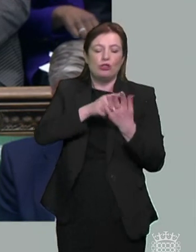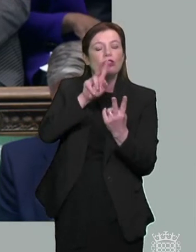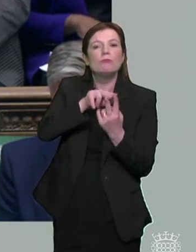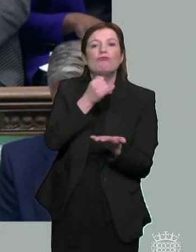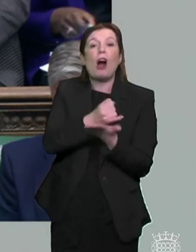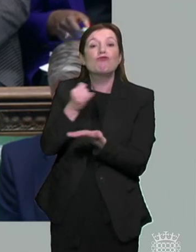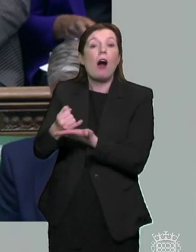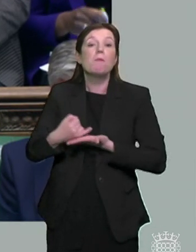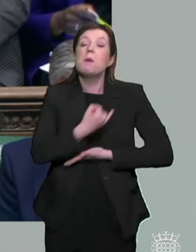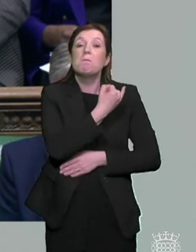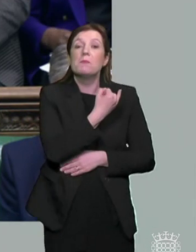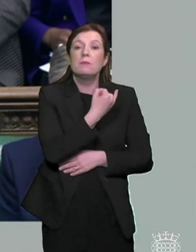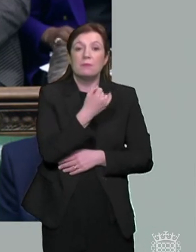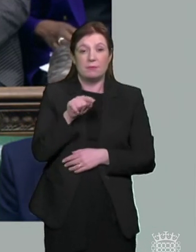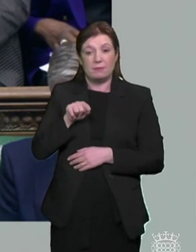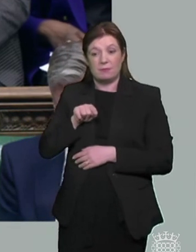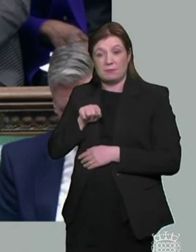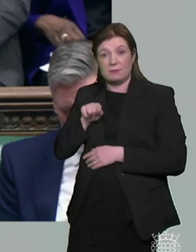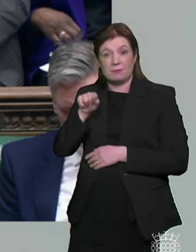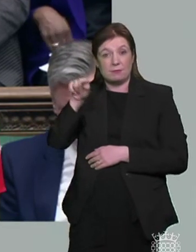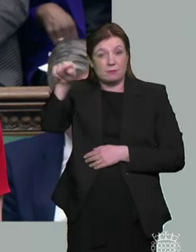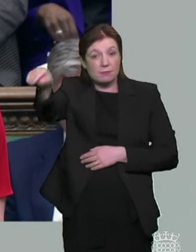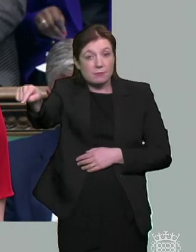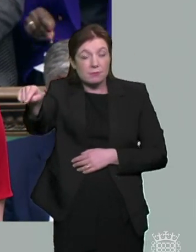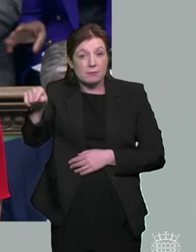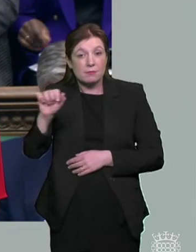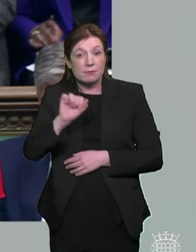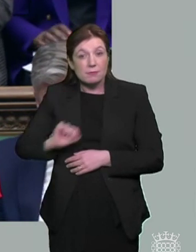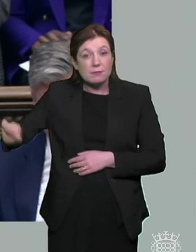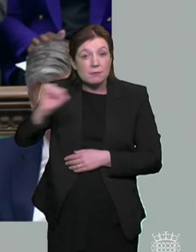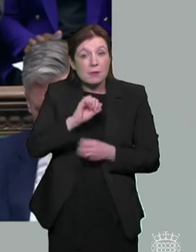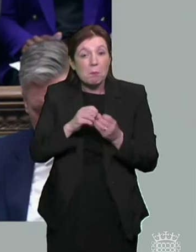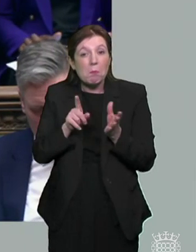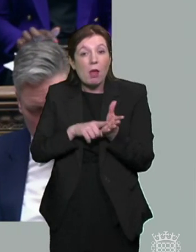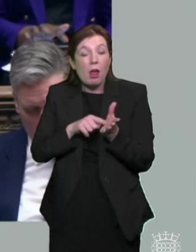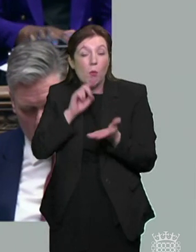In eight days’ time, people’s energy bills will rise by 54%.